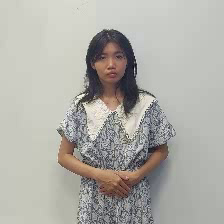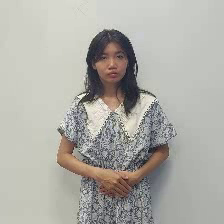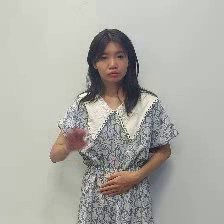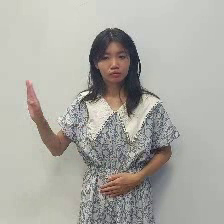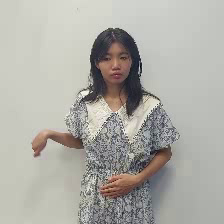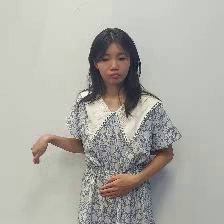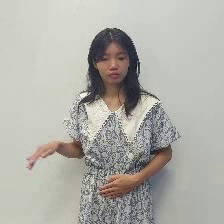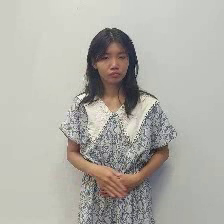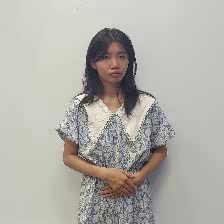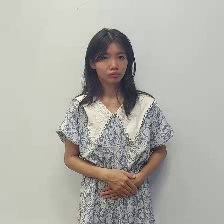Phía sau